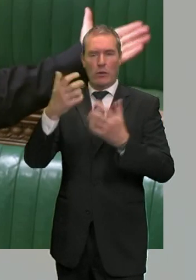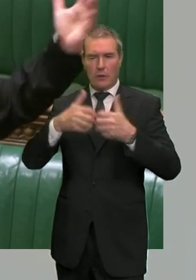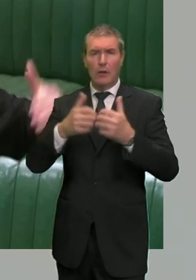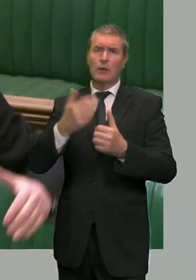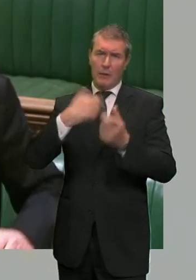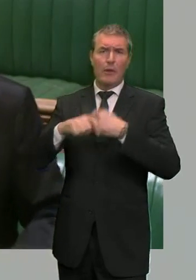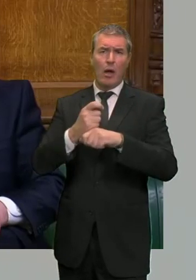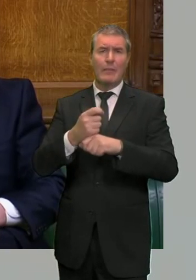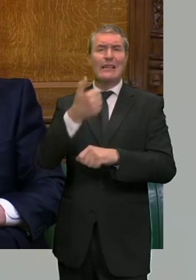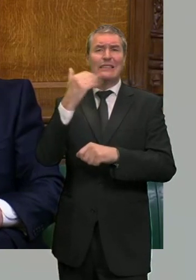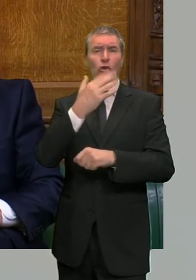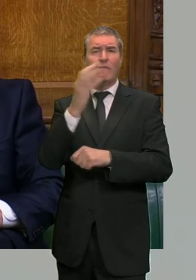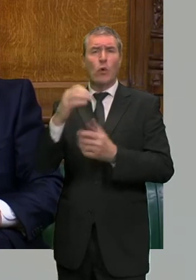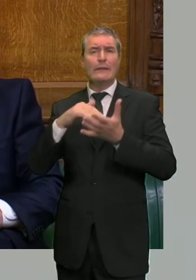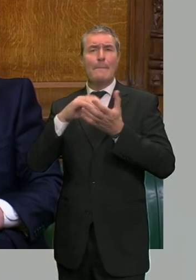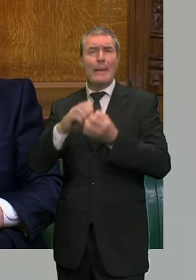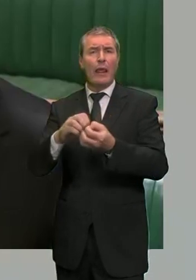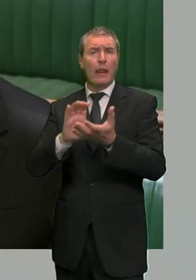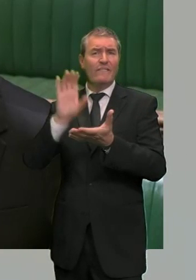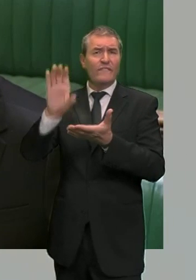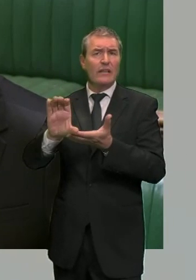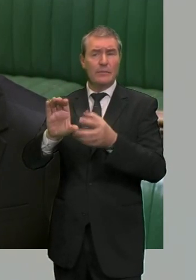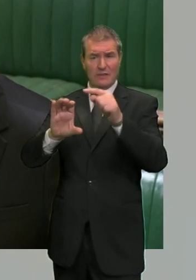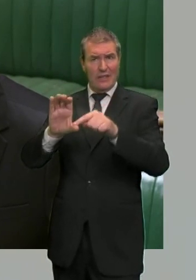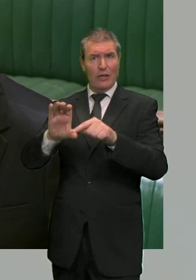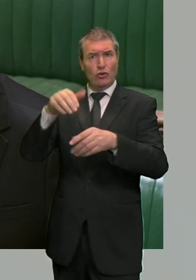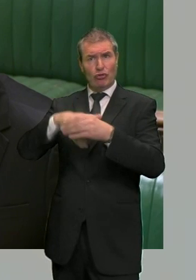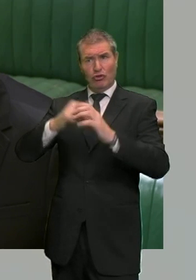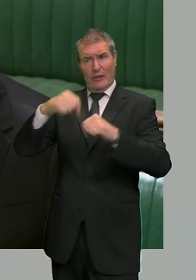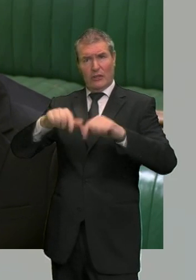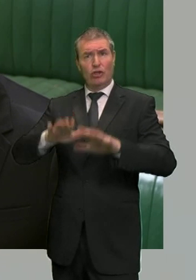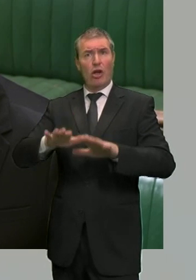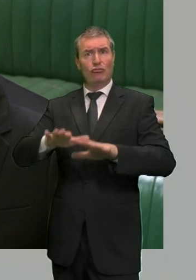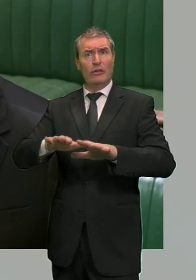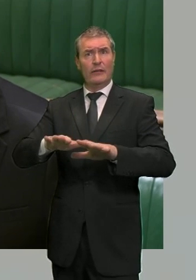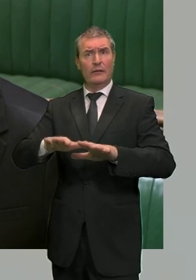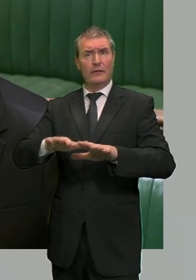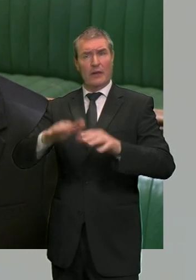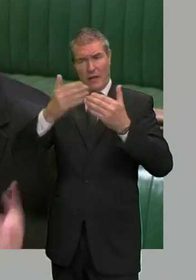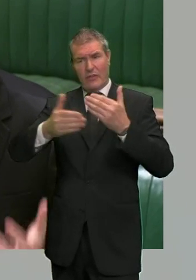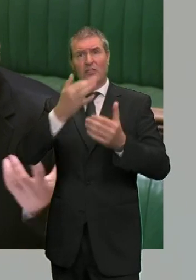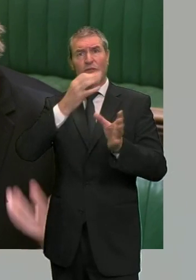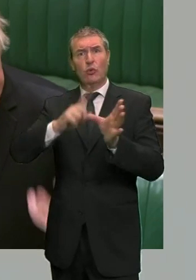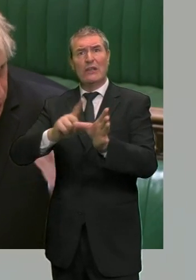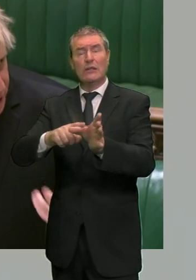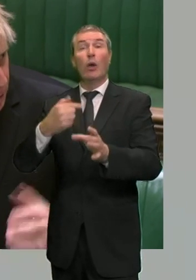We are putting a huge £640 billion investment into the infrastructure of this country over the next few years.